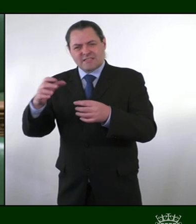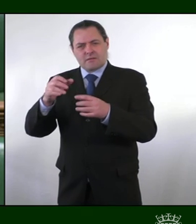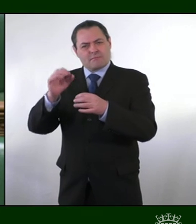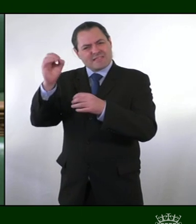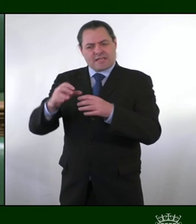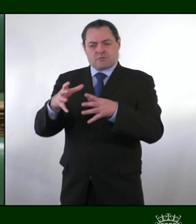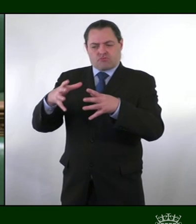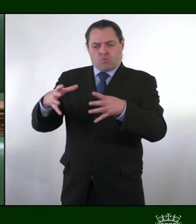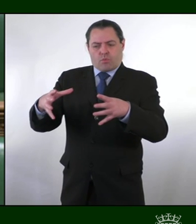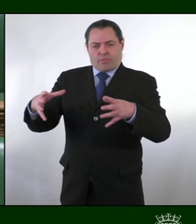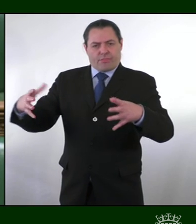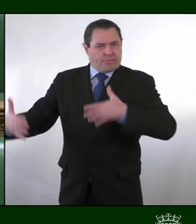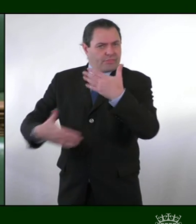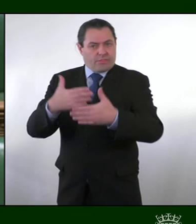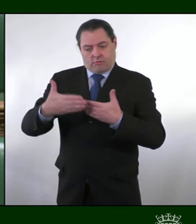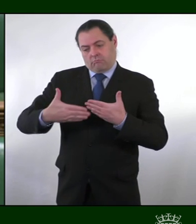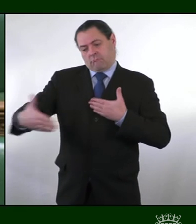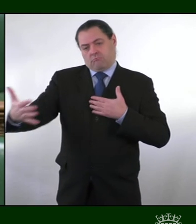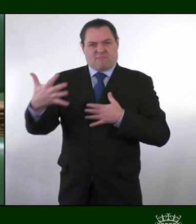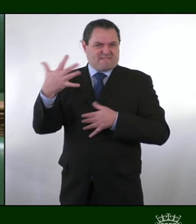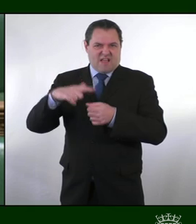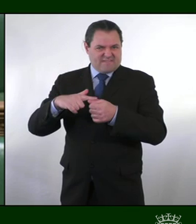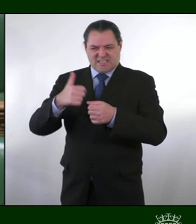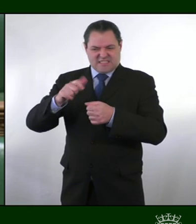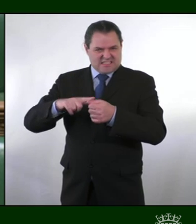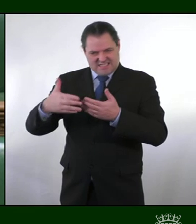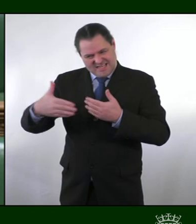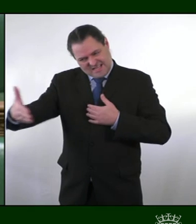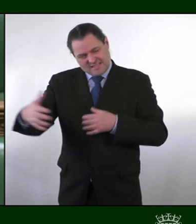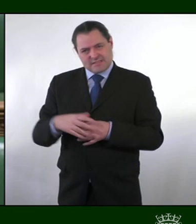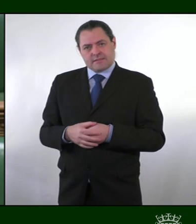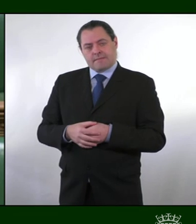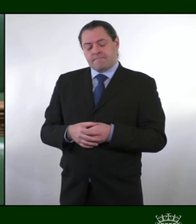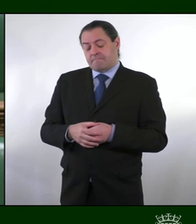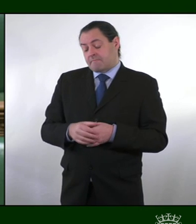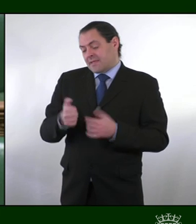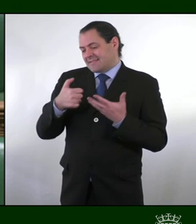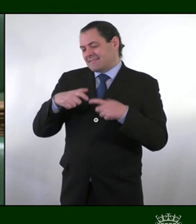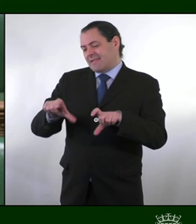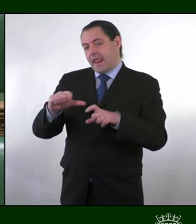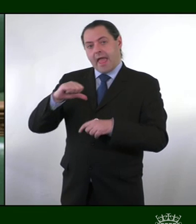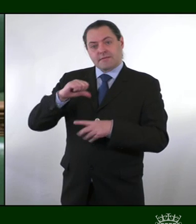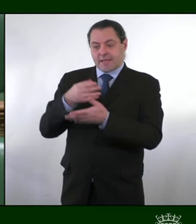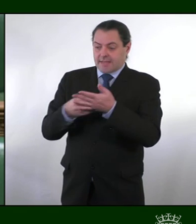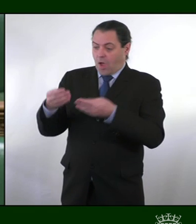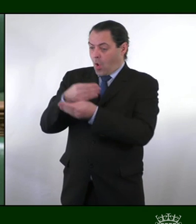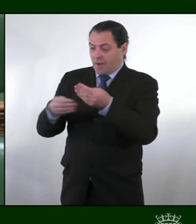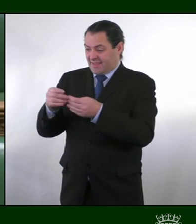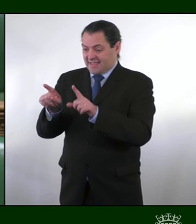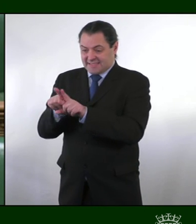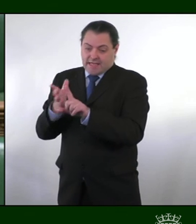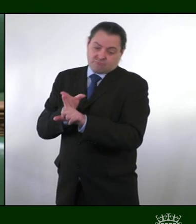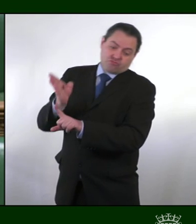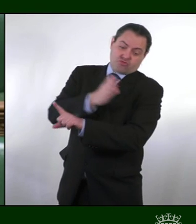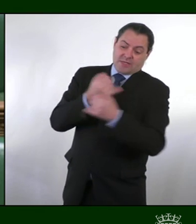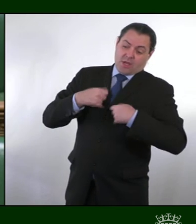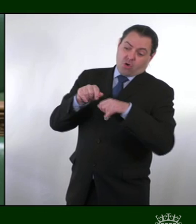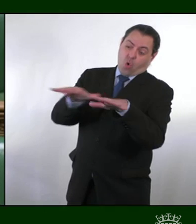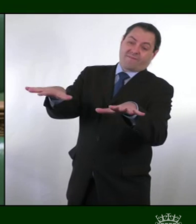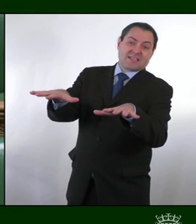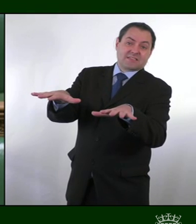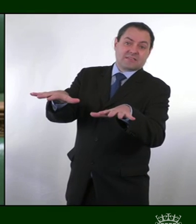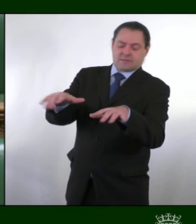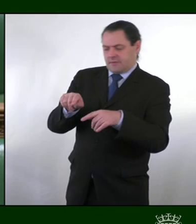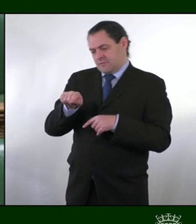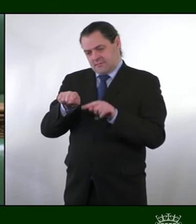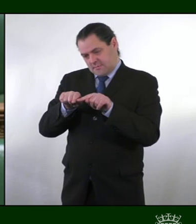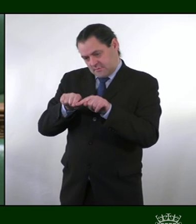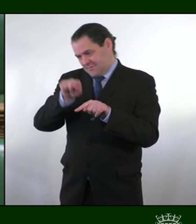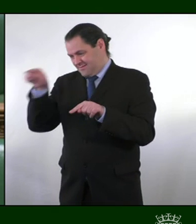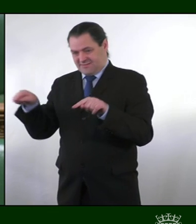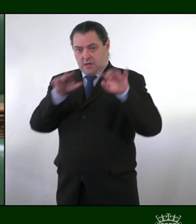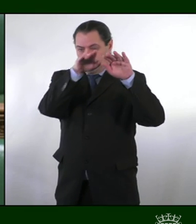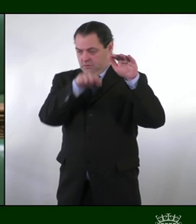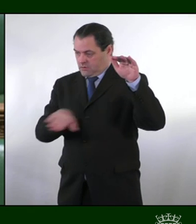Even with growth returning, our economic output is not expected to return to pre-crisis levels until the fourth quarter of 2022.